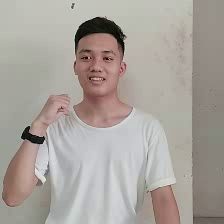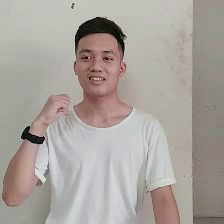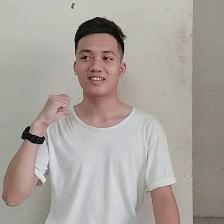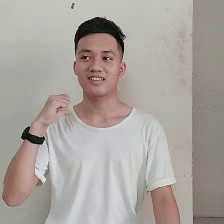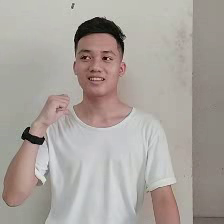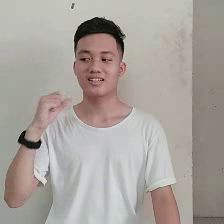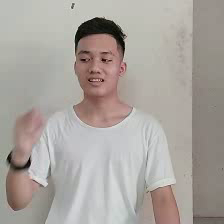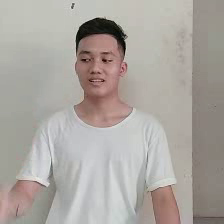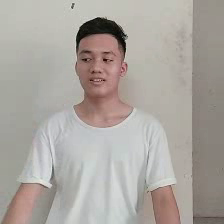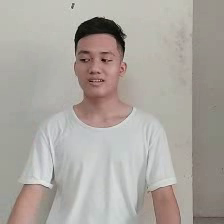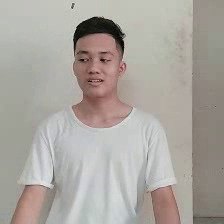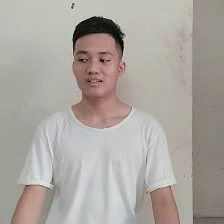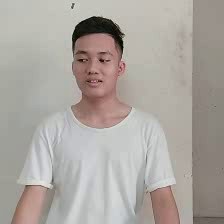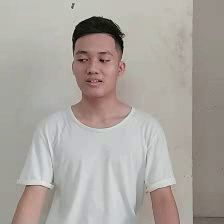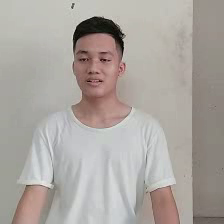Nghỉ ngơi